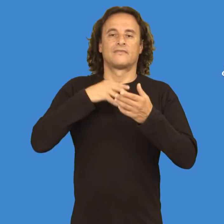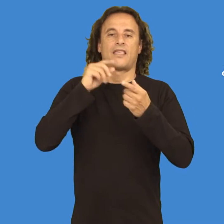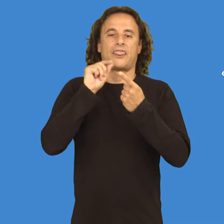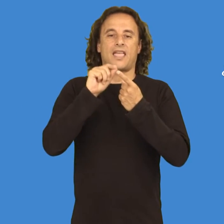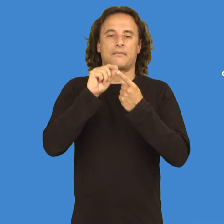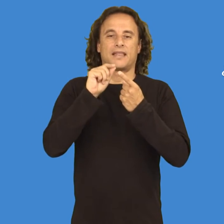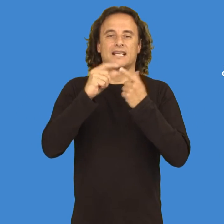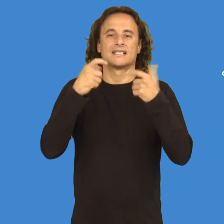diabetes